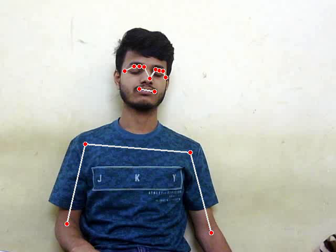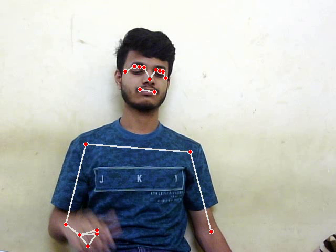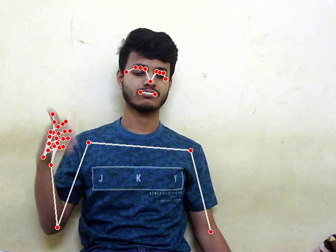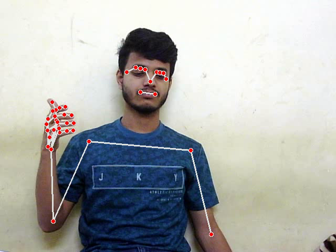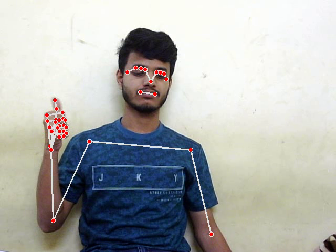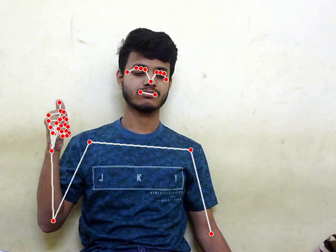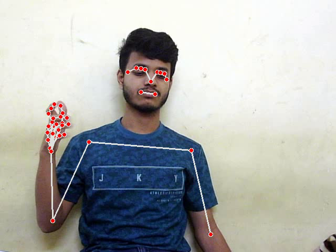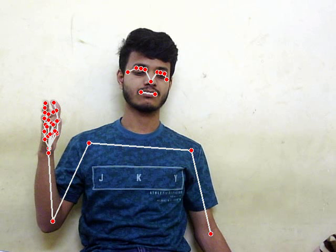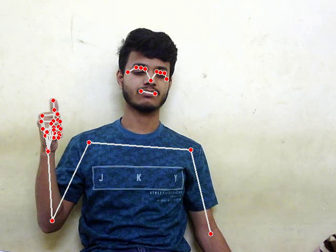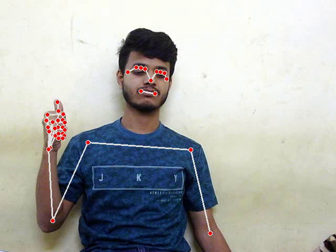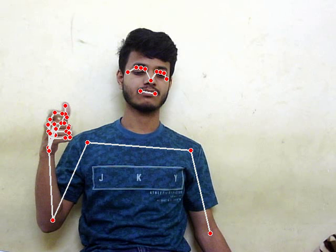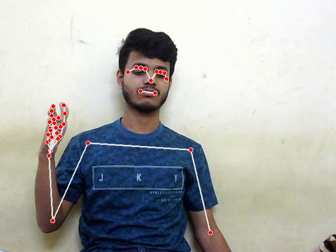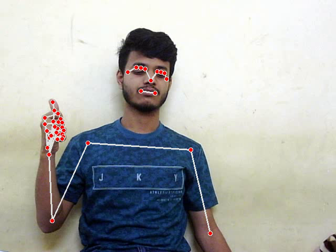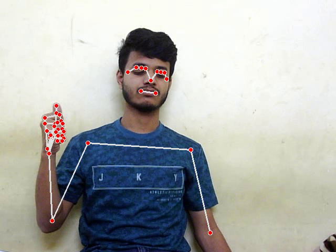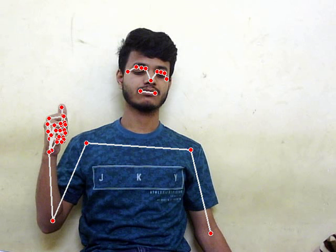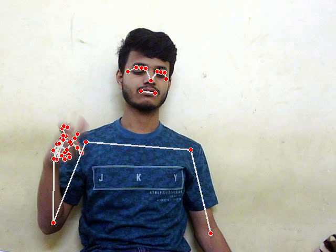milk